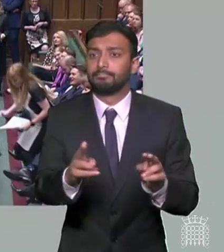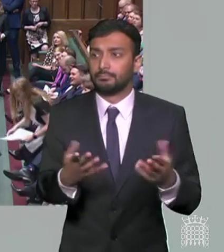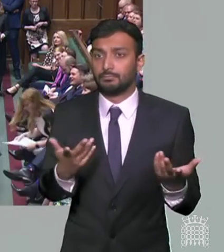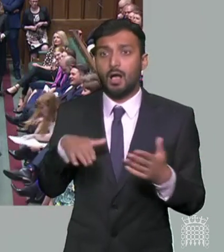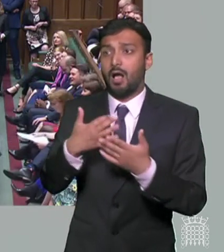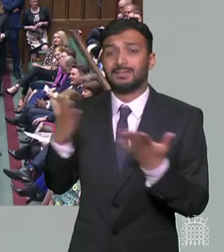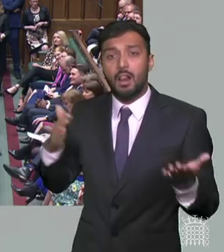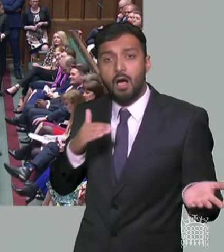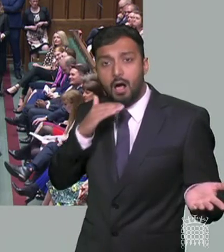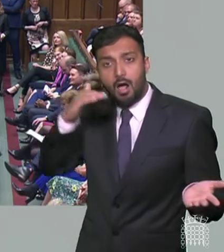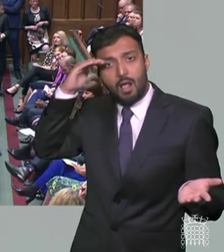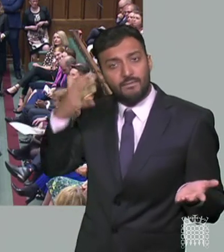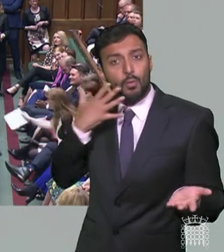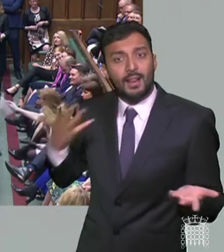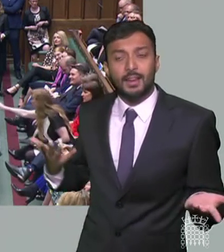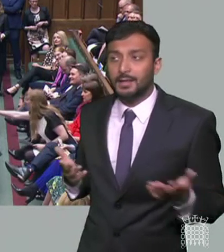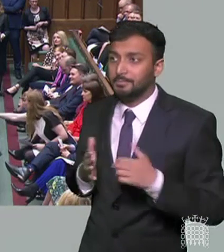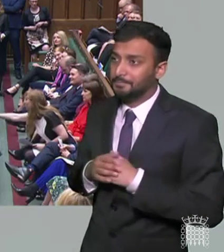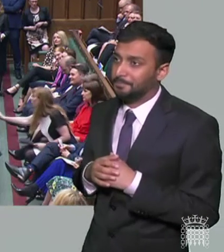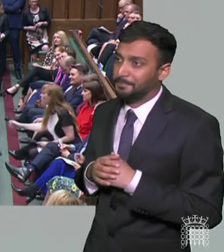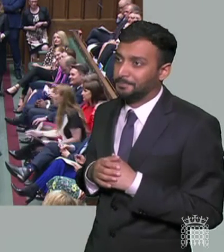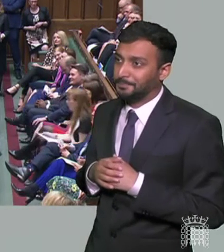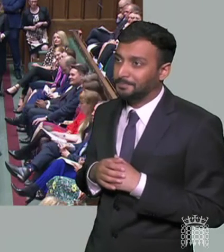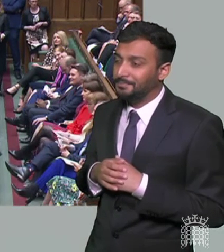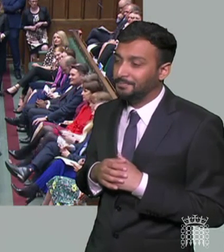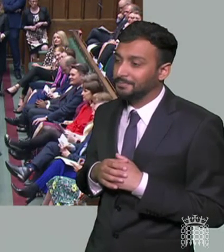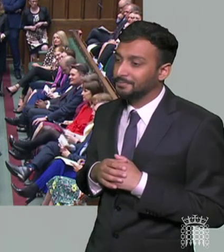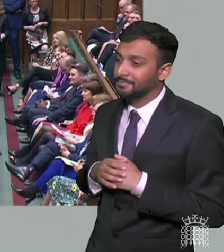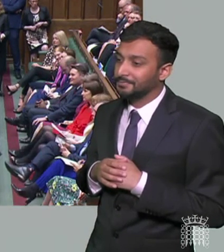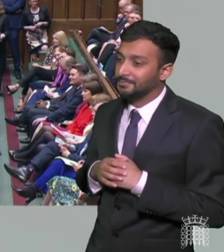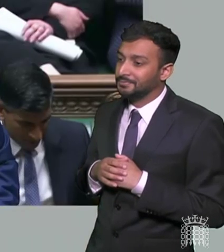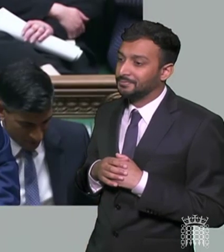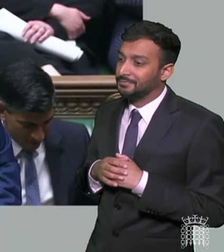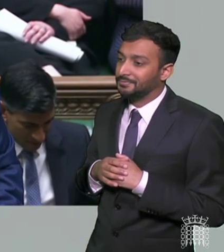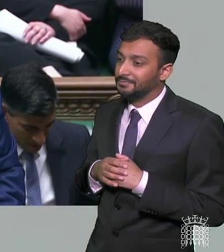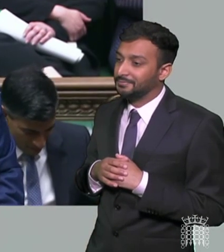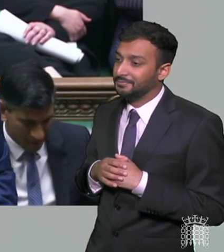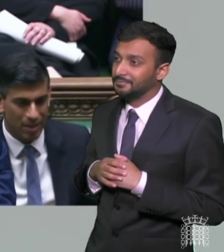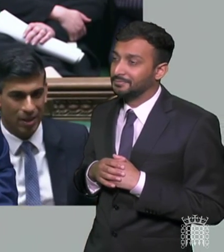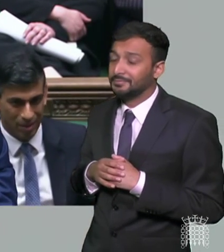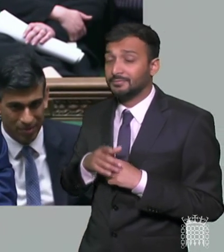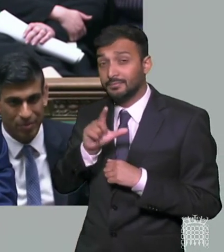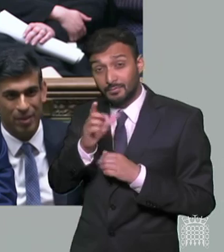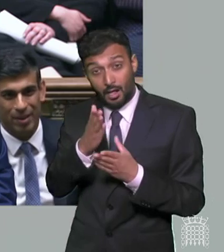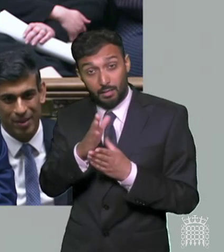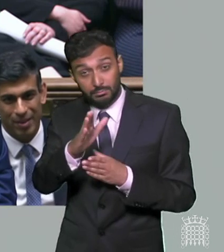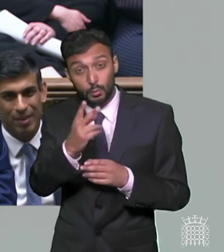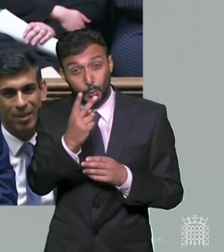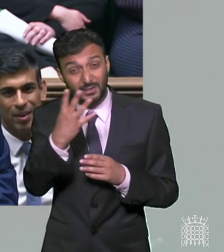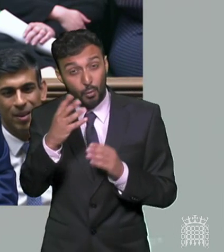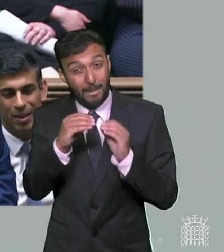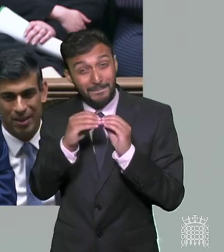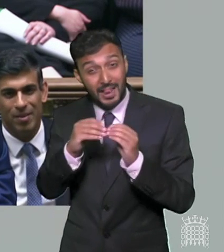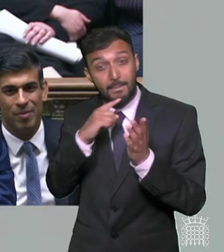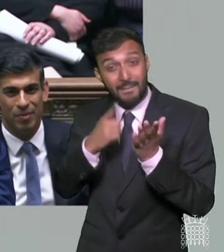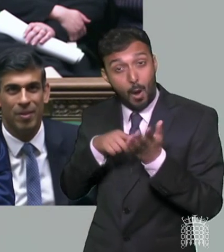In fact, there is a £24 billion increase for our armed forces.